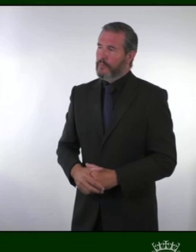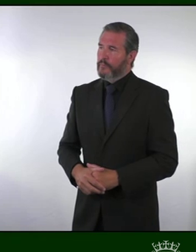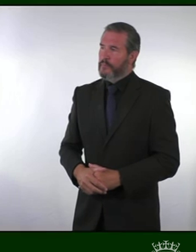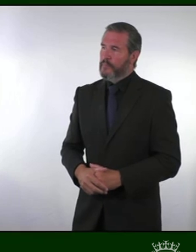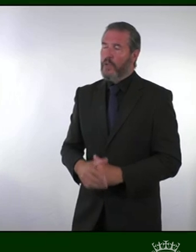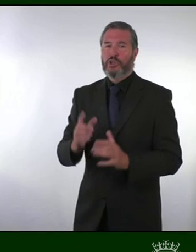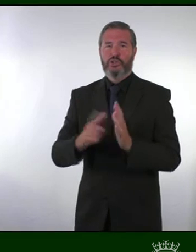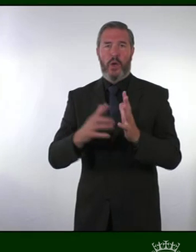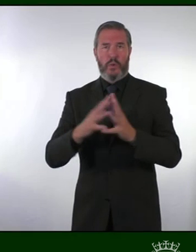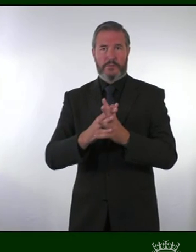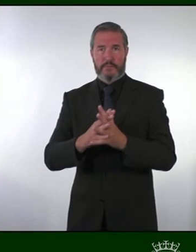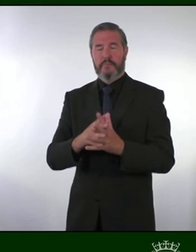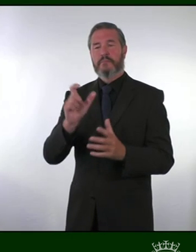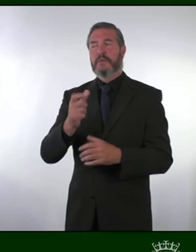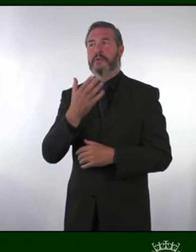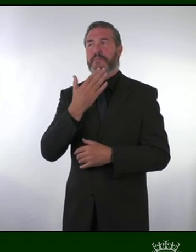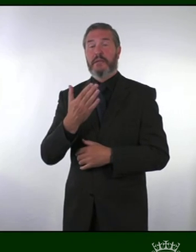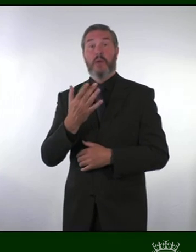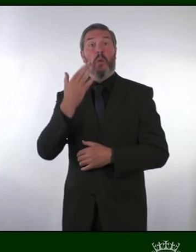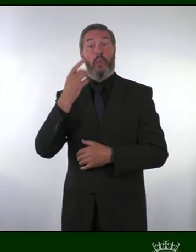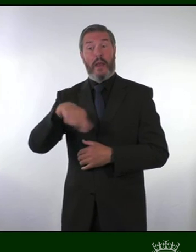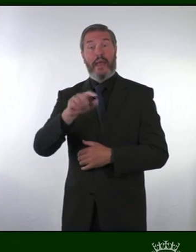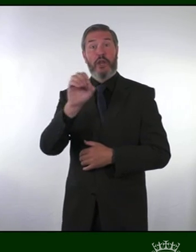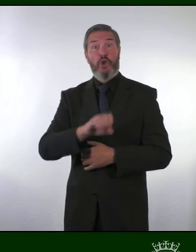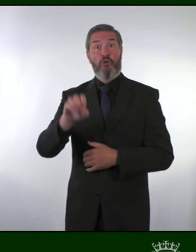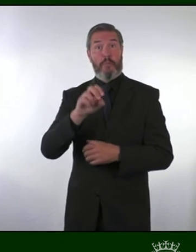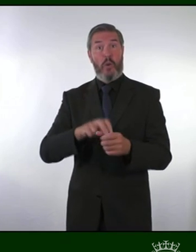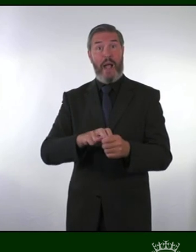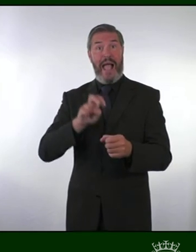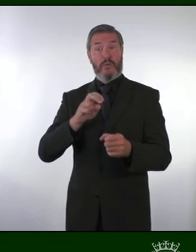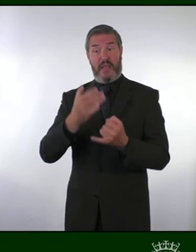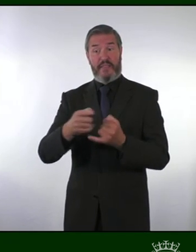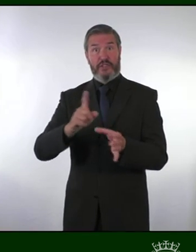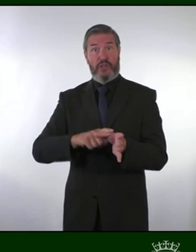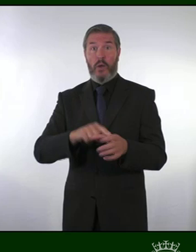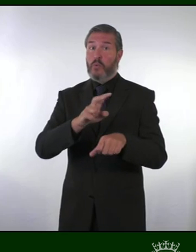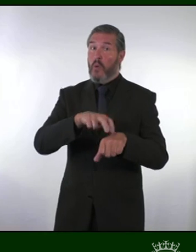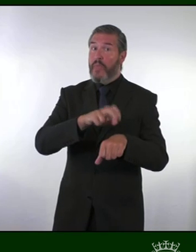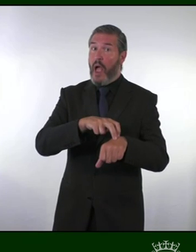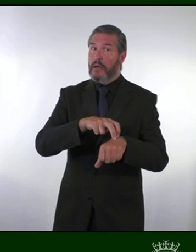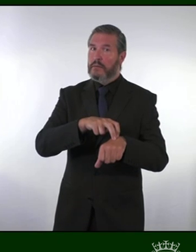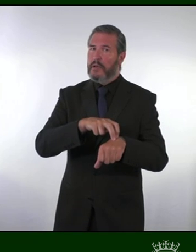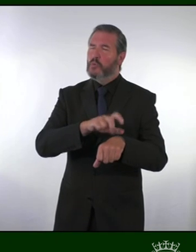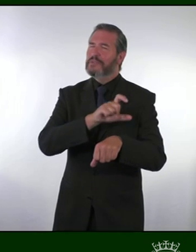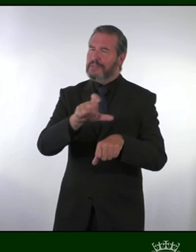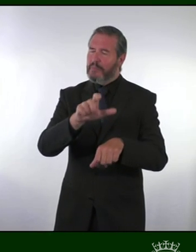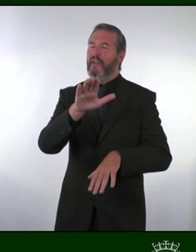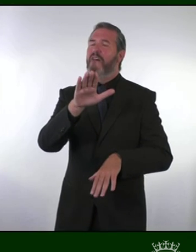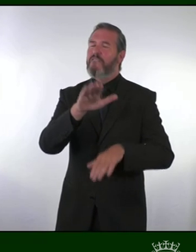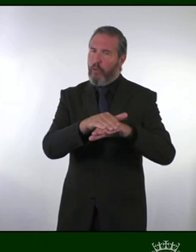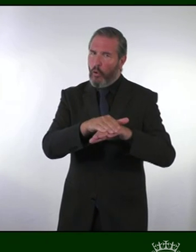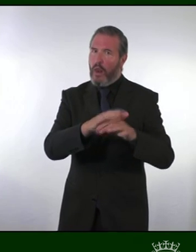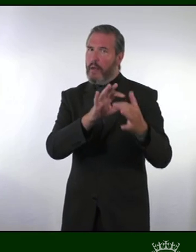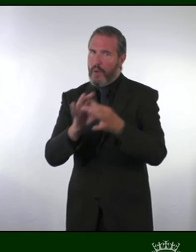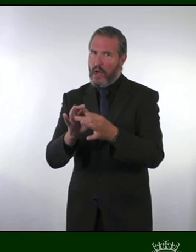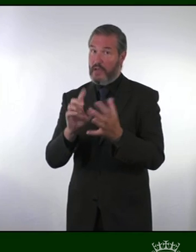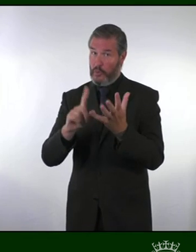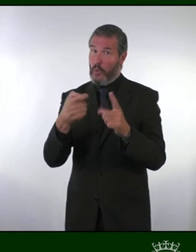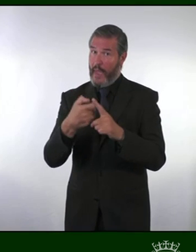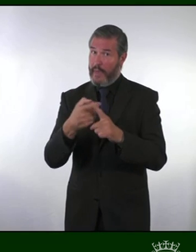The Prime Minister stated that when we leave the EU at the end of this year Northern Ireland will still remain a full part of the United Kingdom.